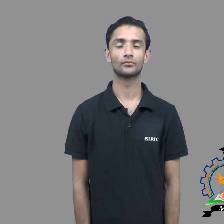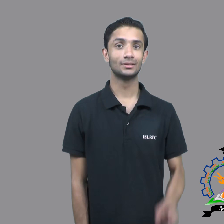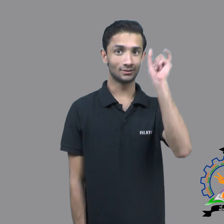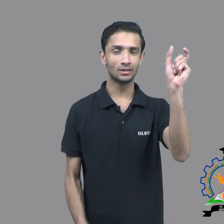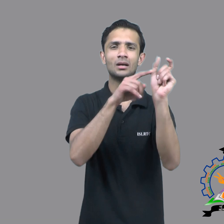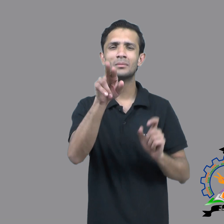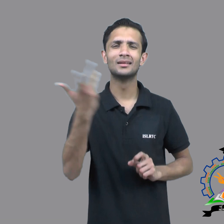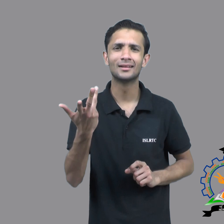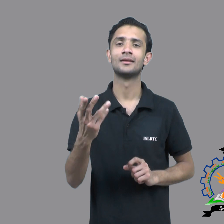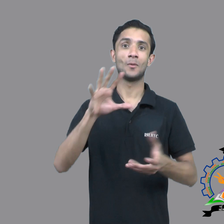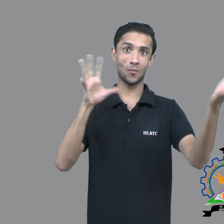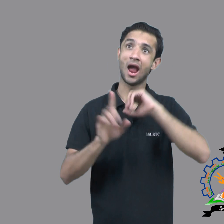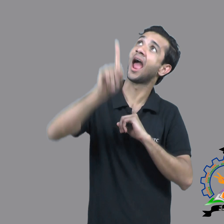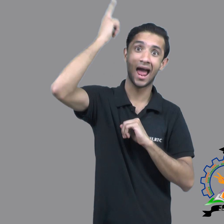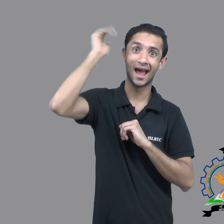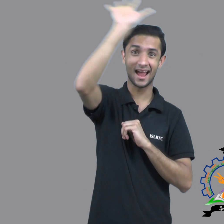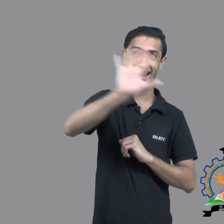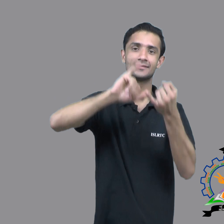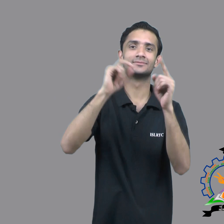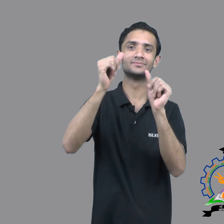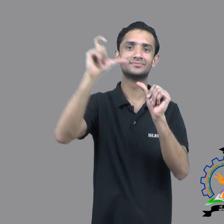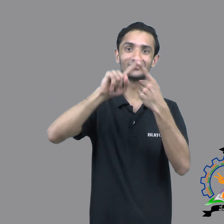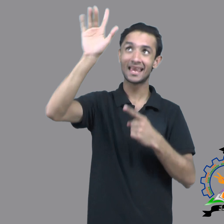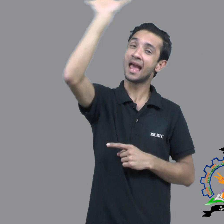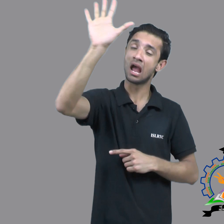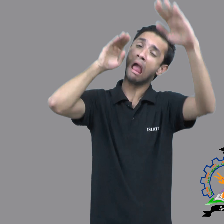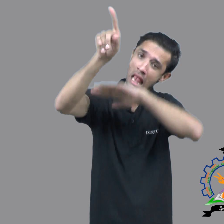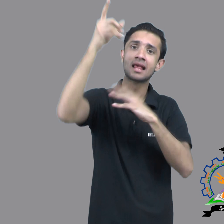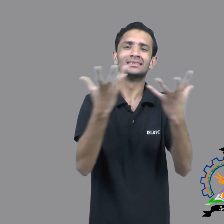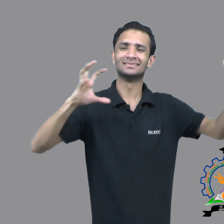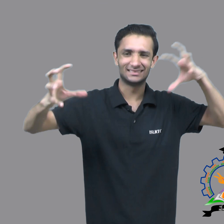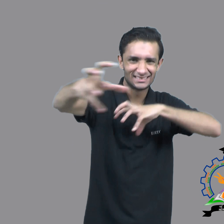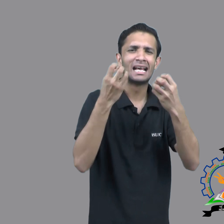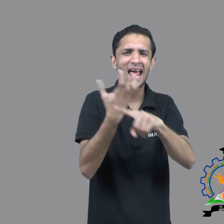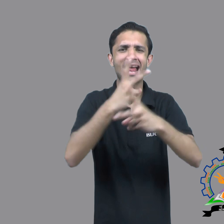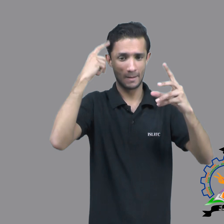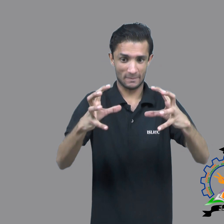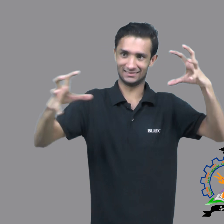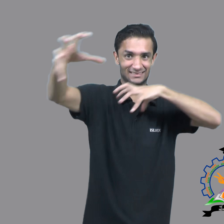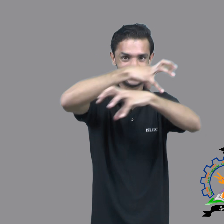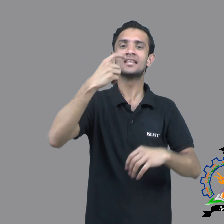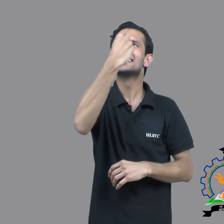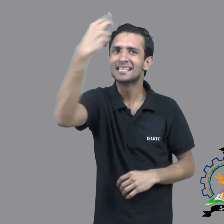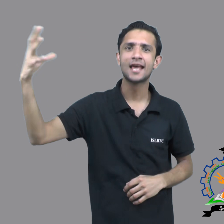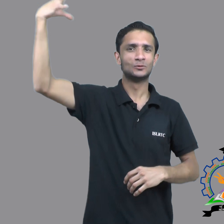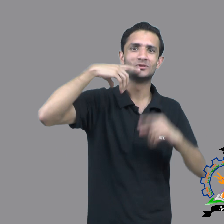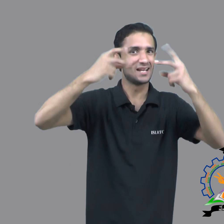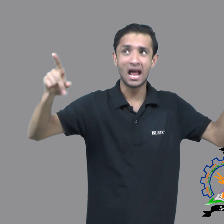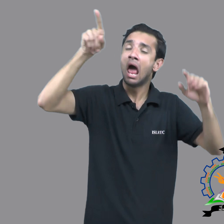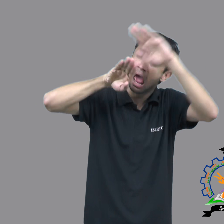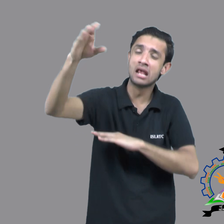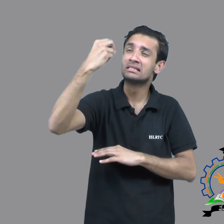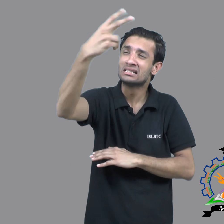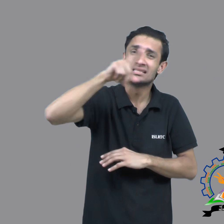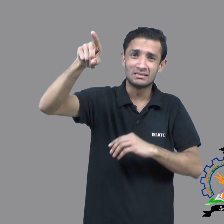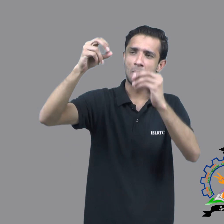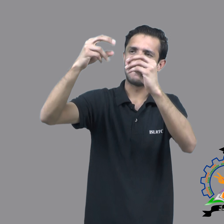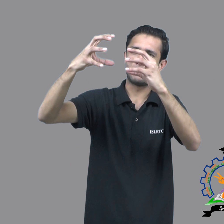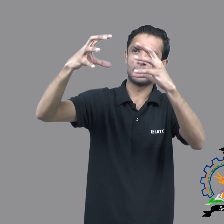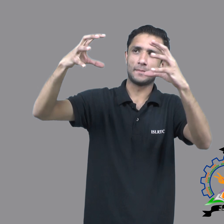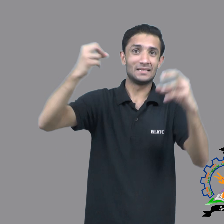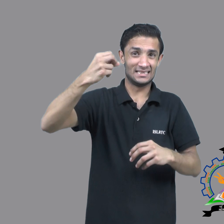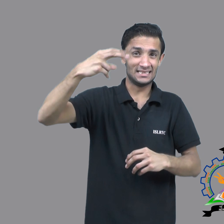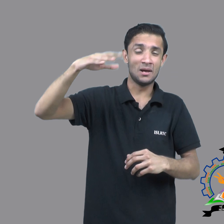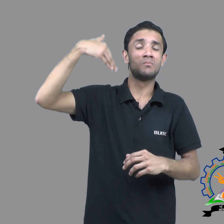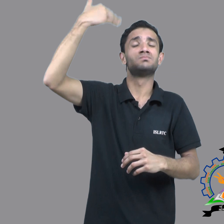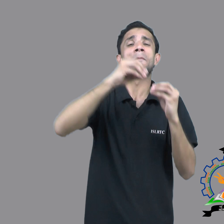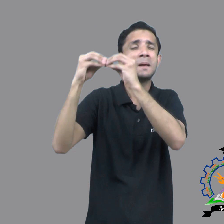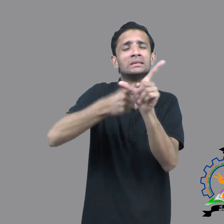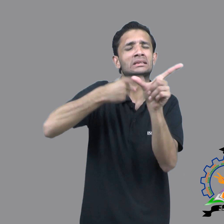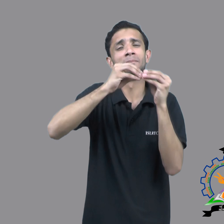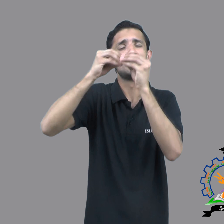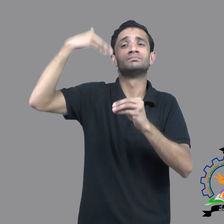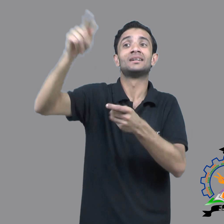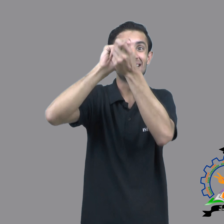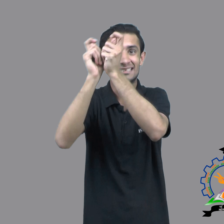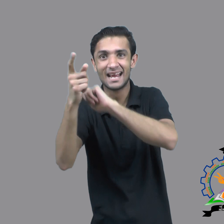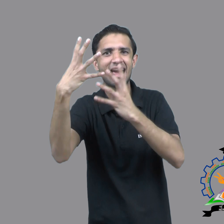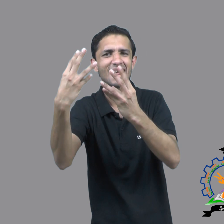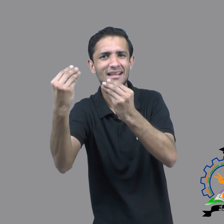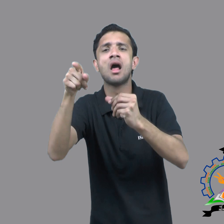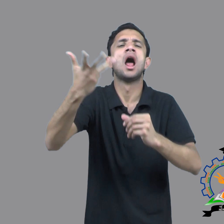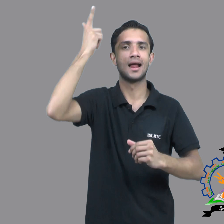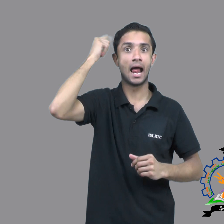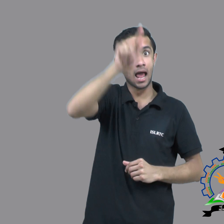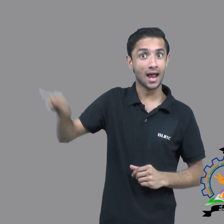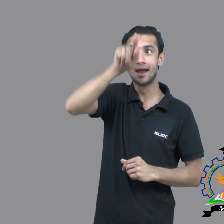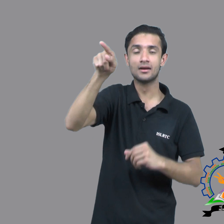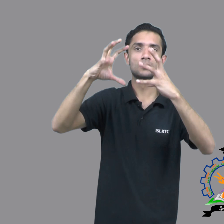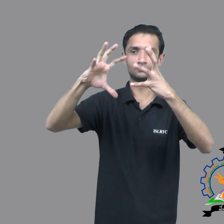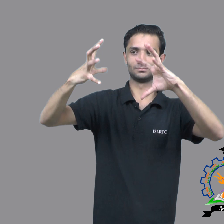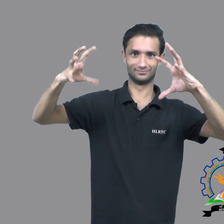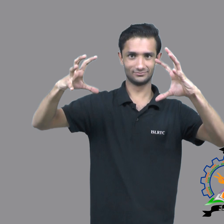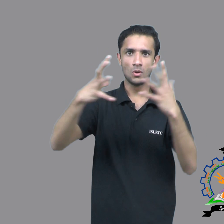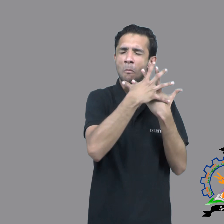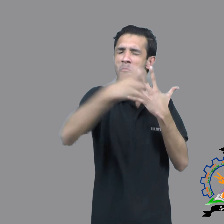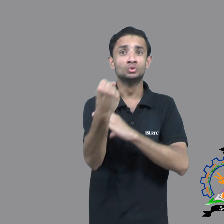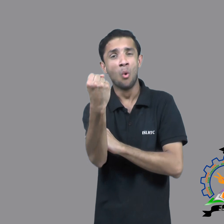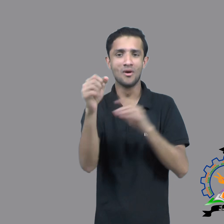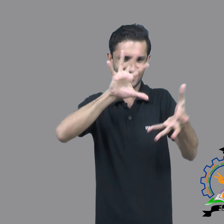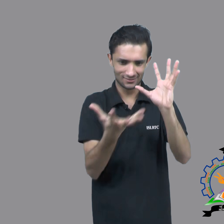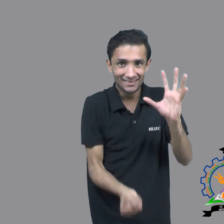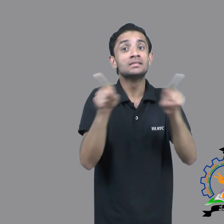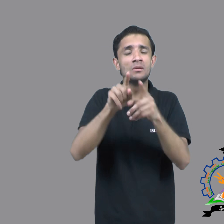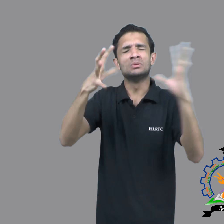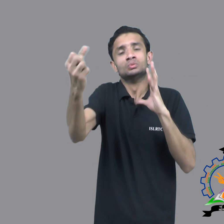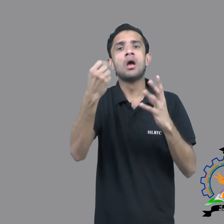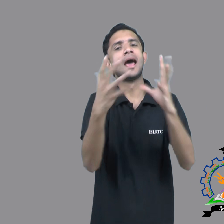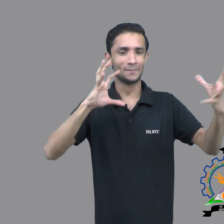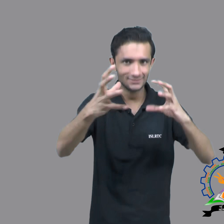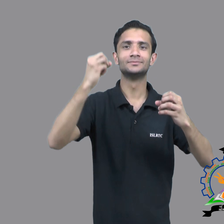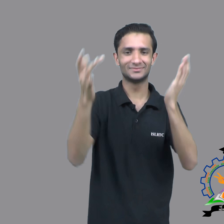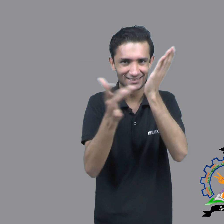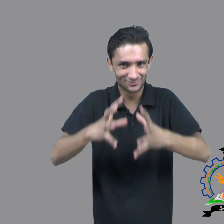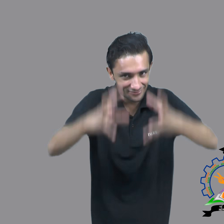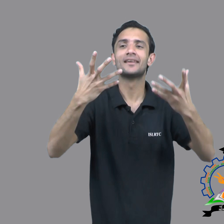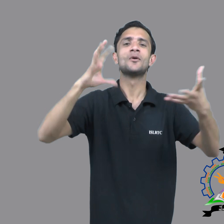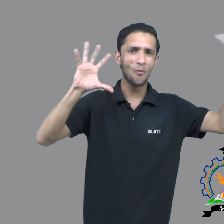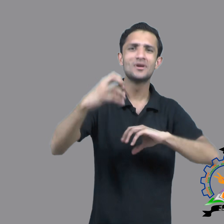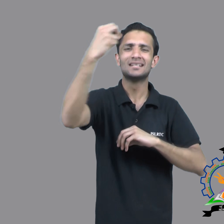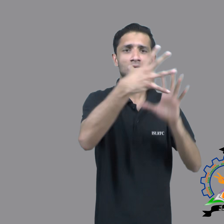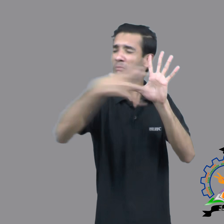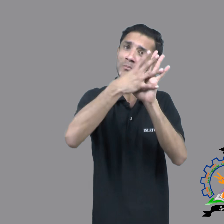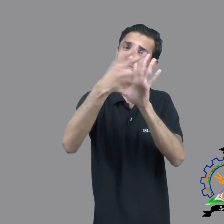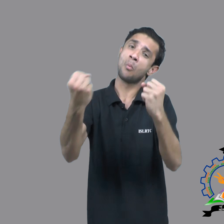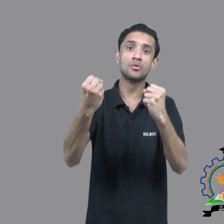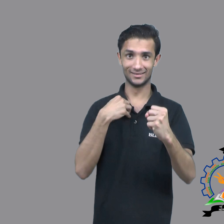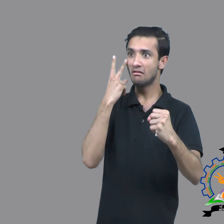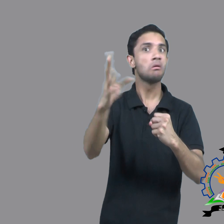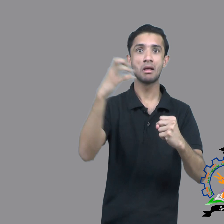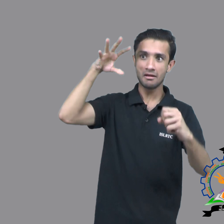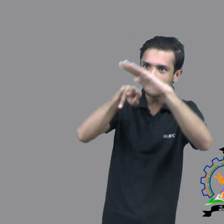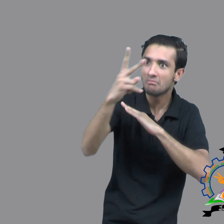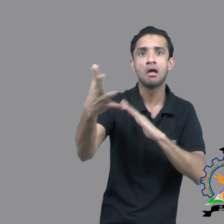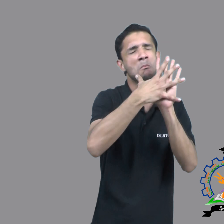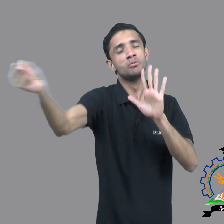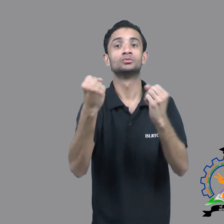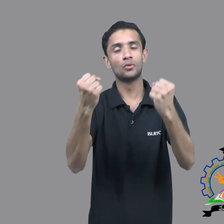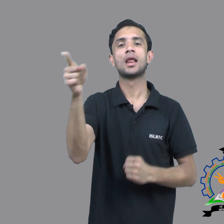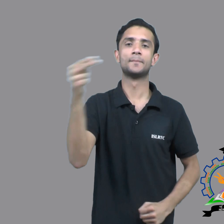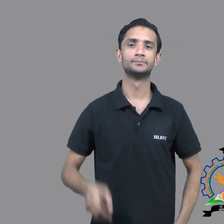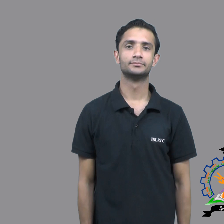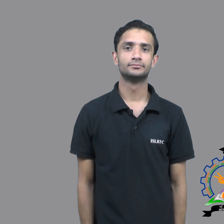Blackhole